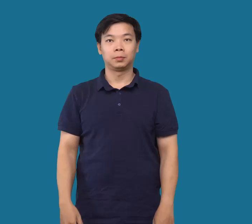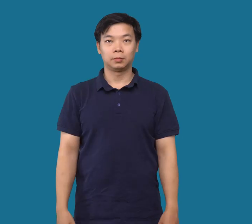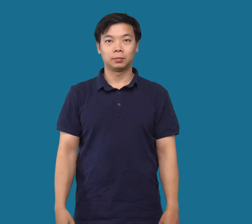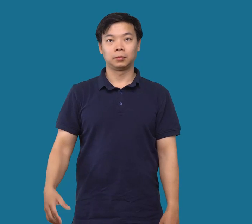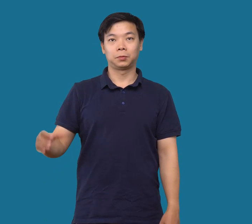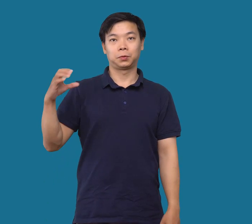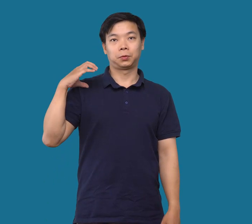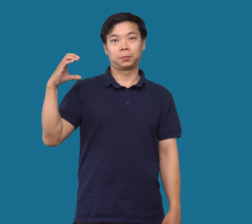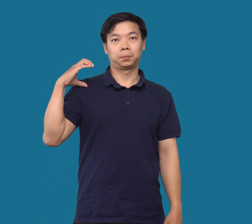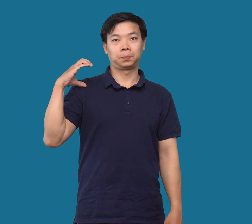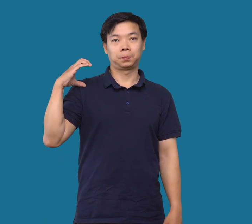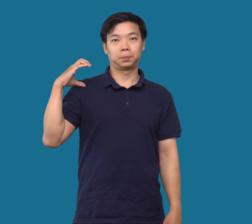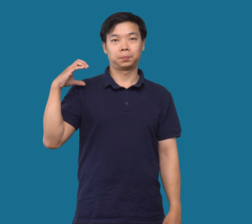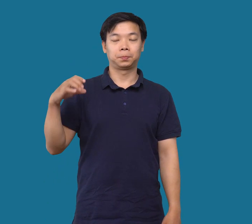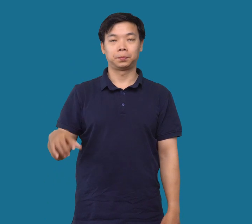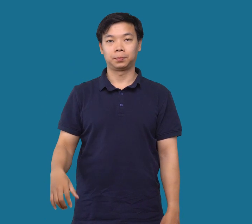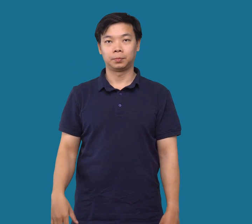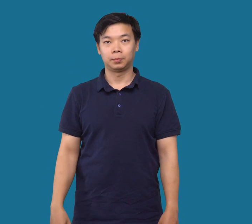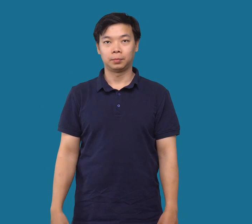chủ nhiệm